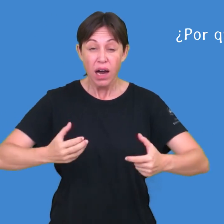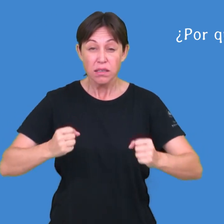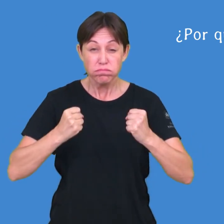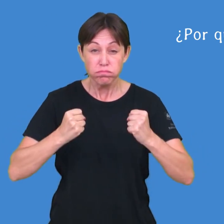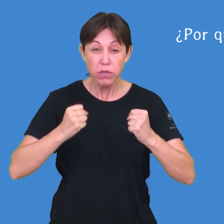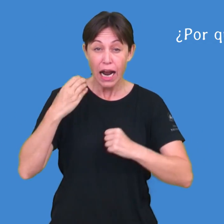fuerte